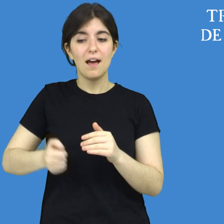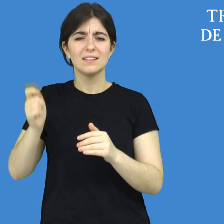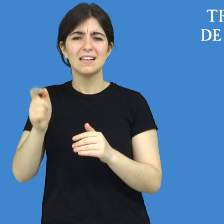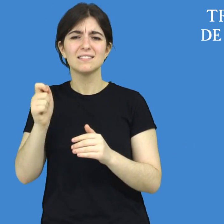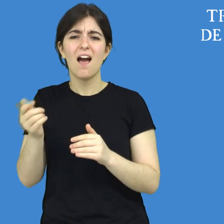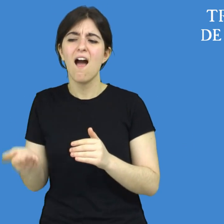frecuente